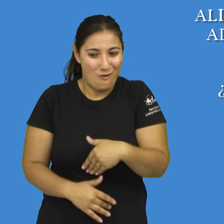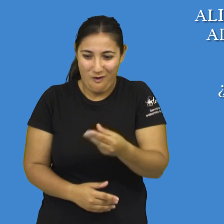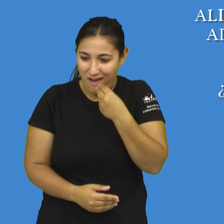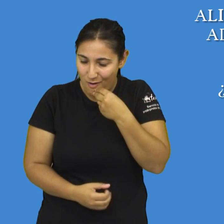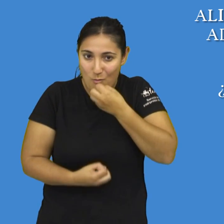comer